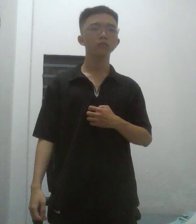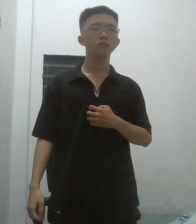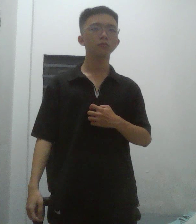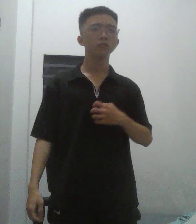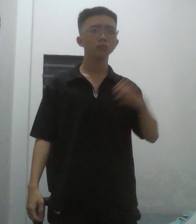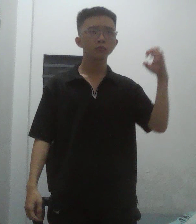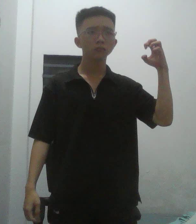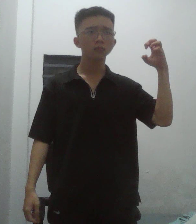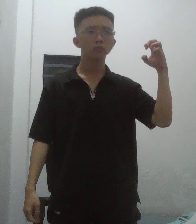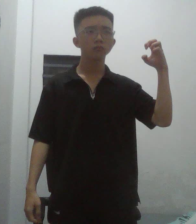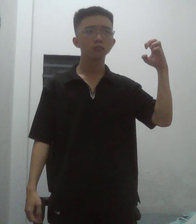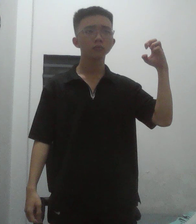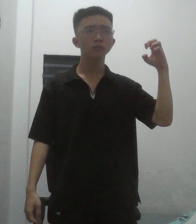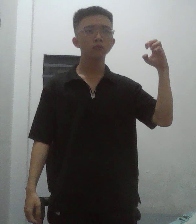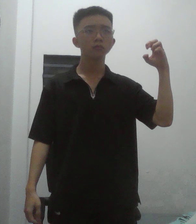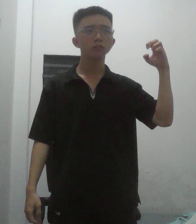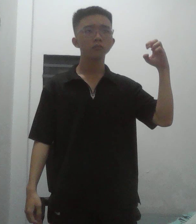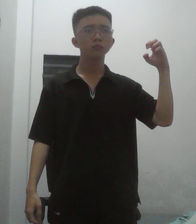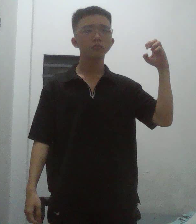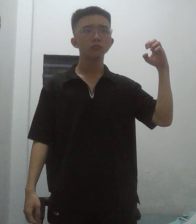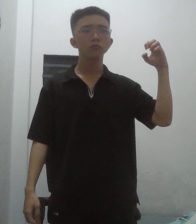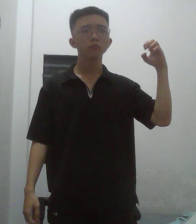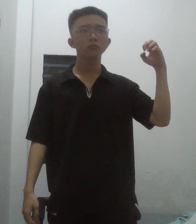tuc gian